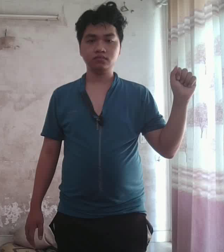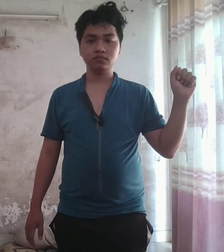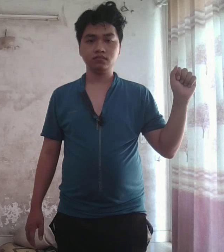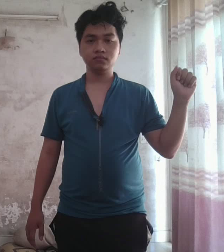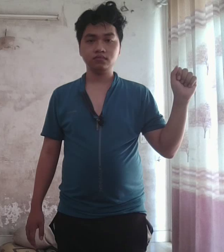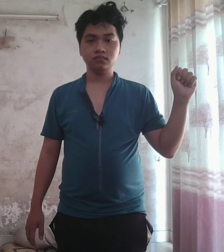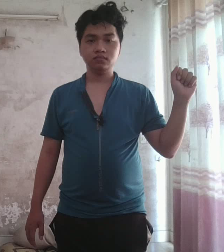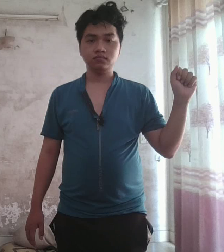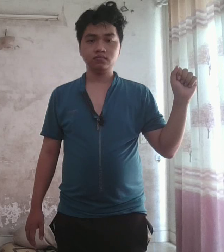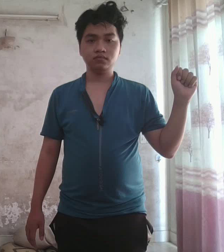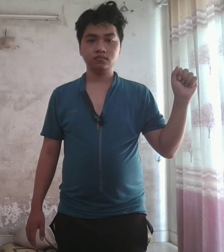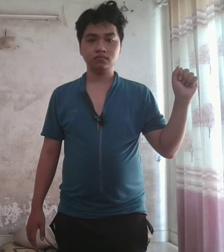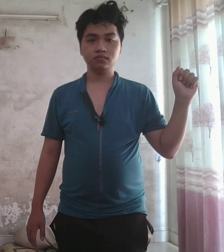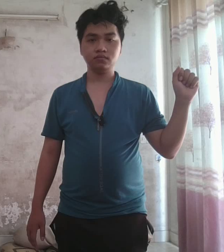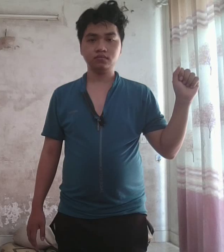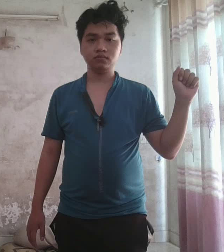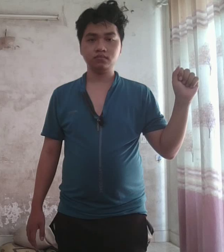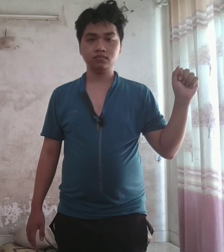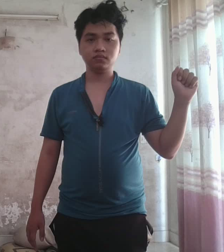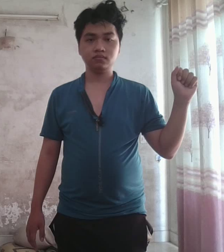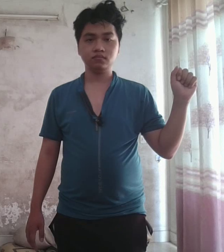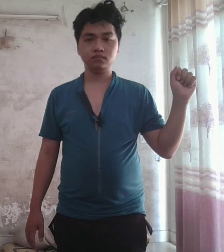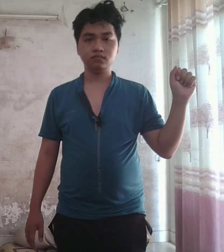a